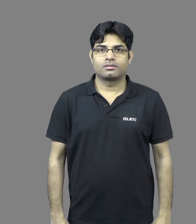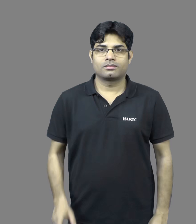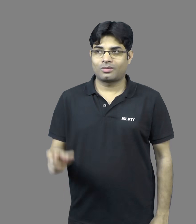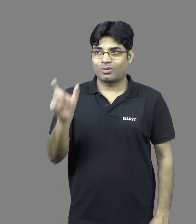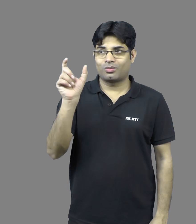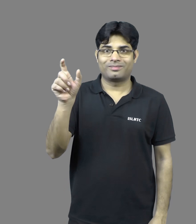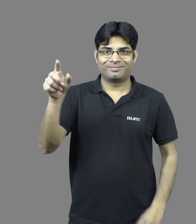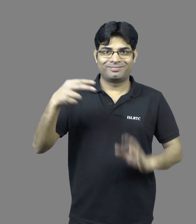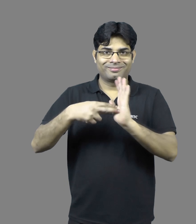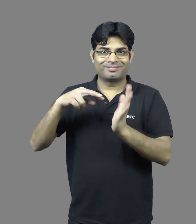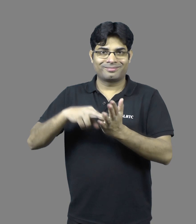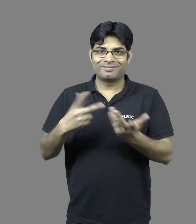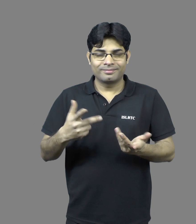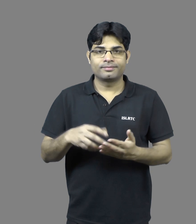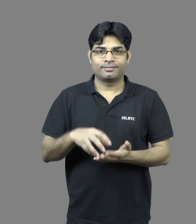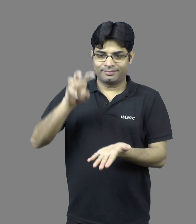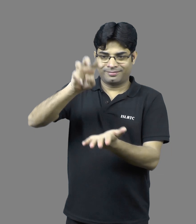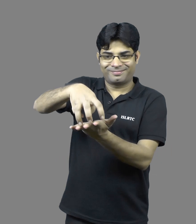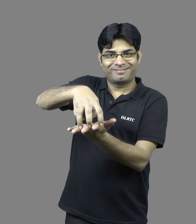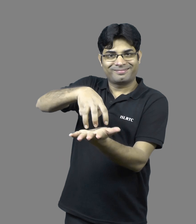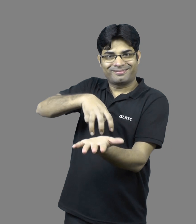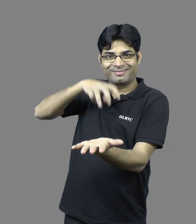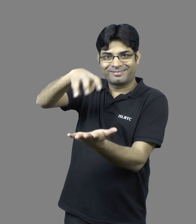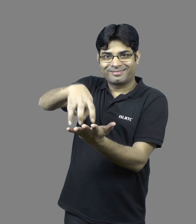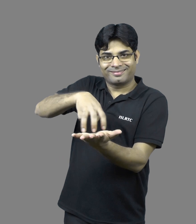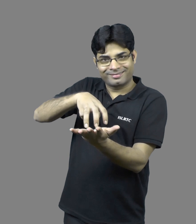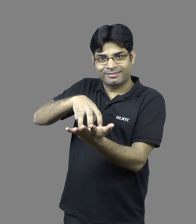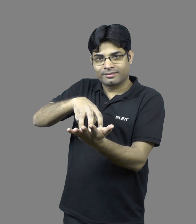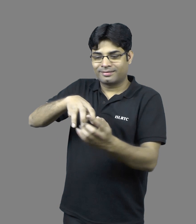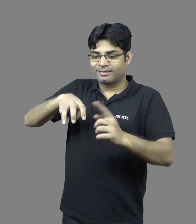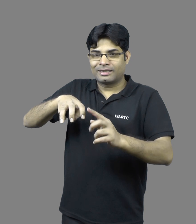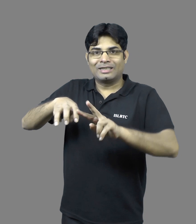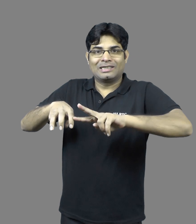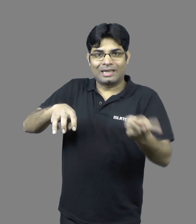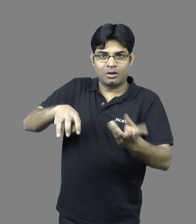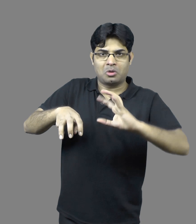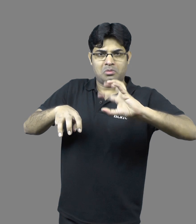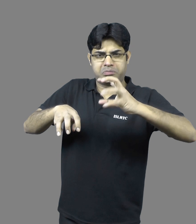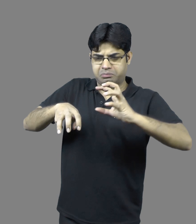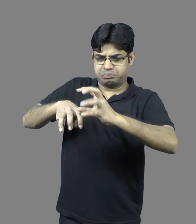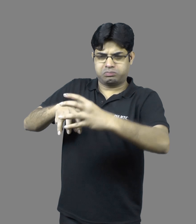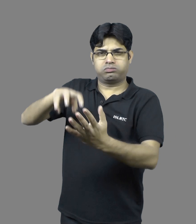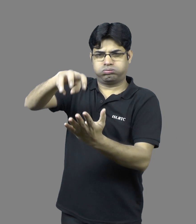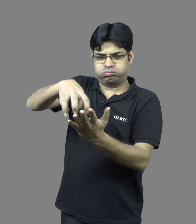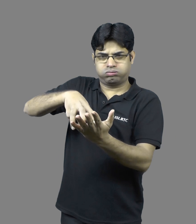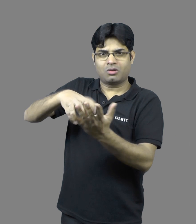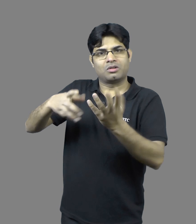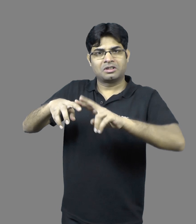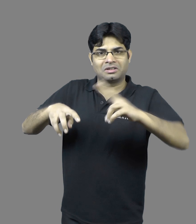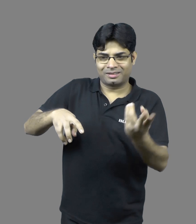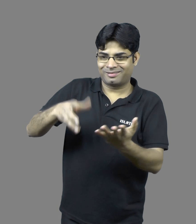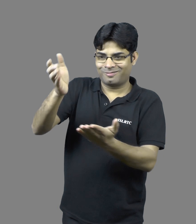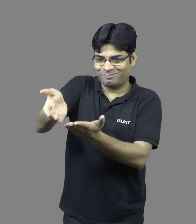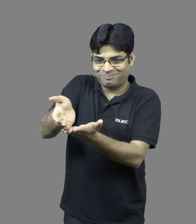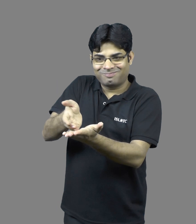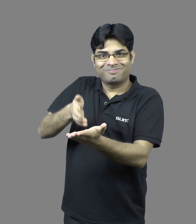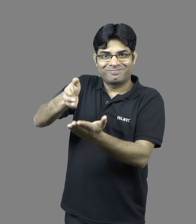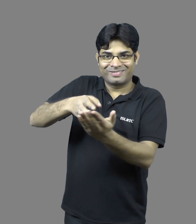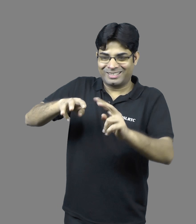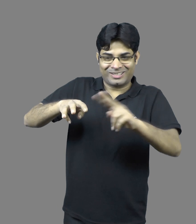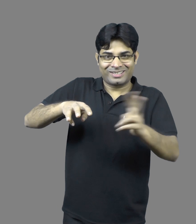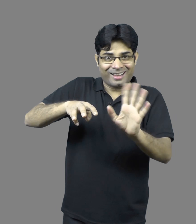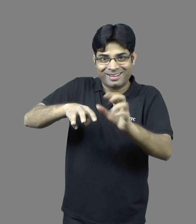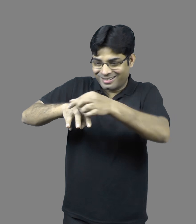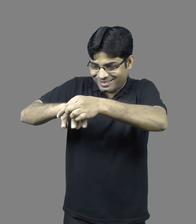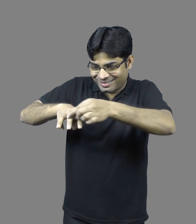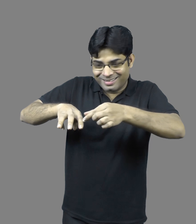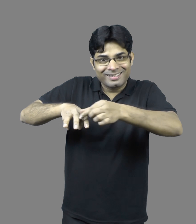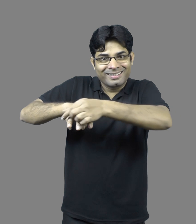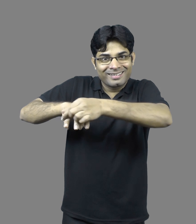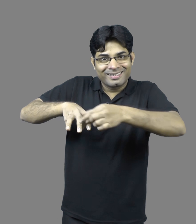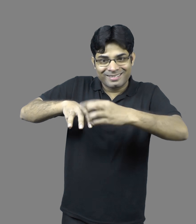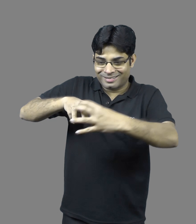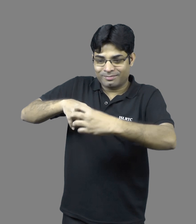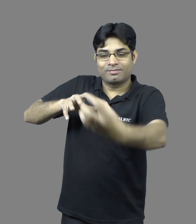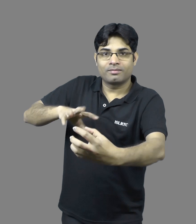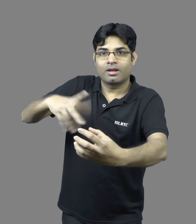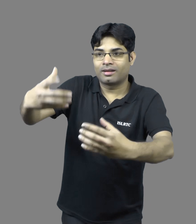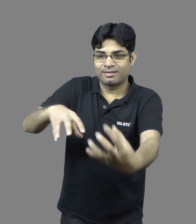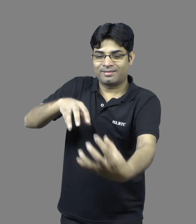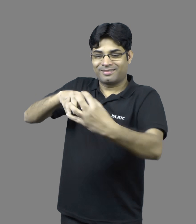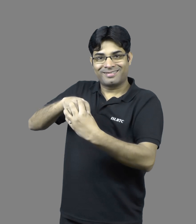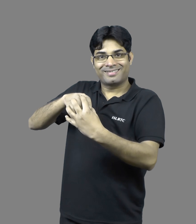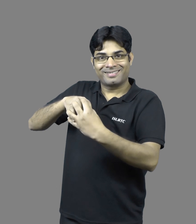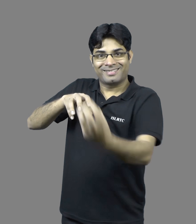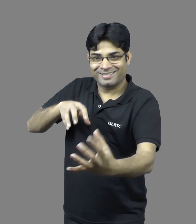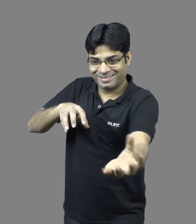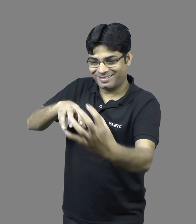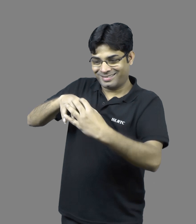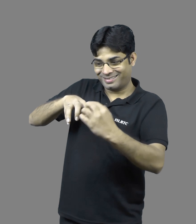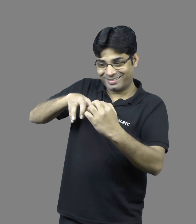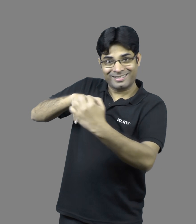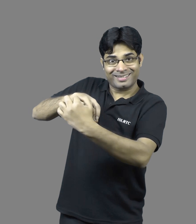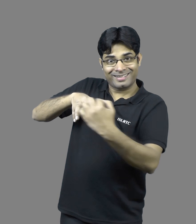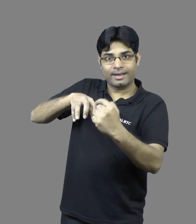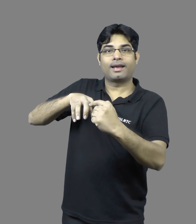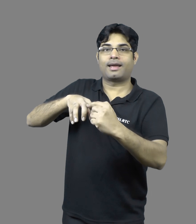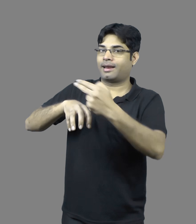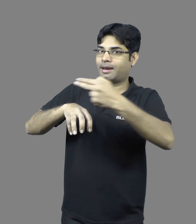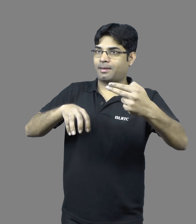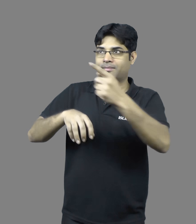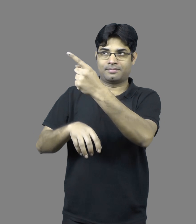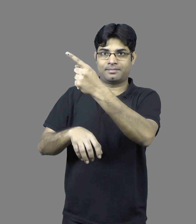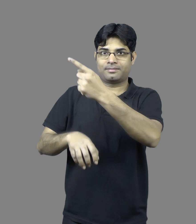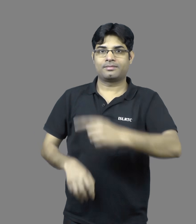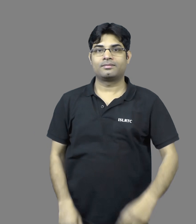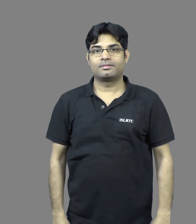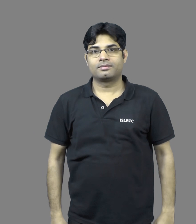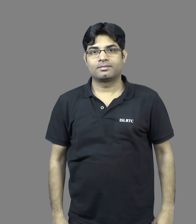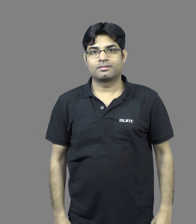Frog